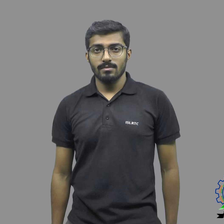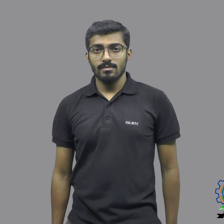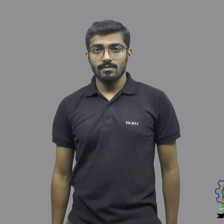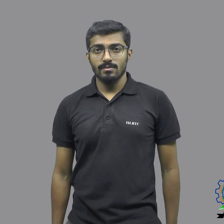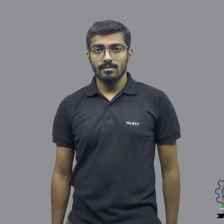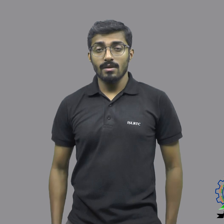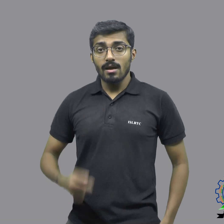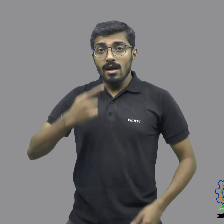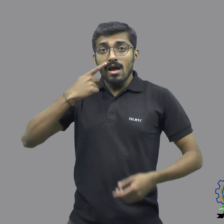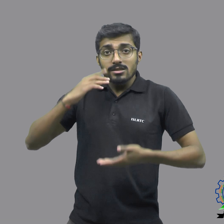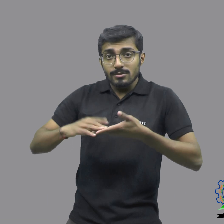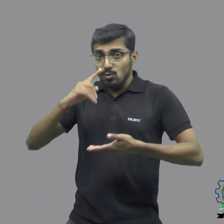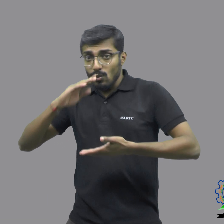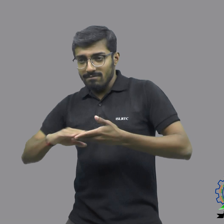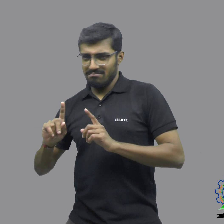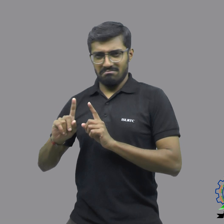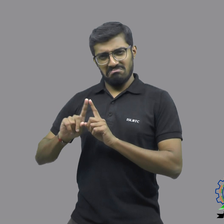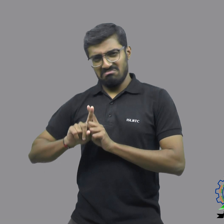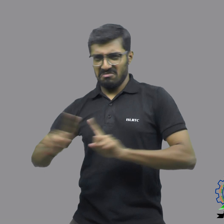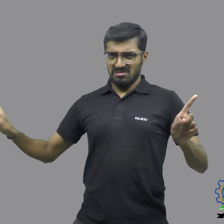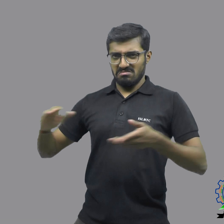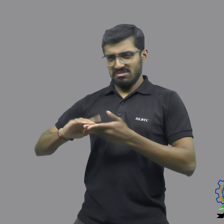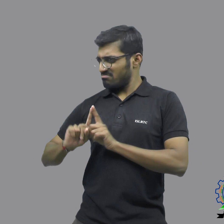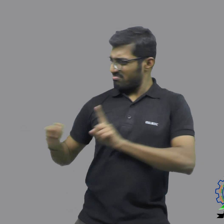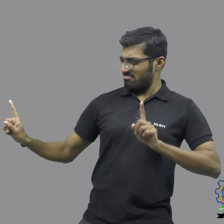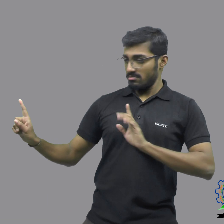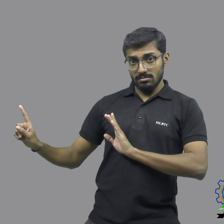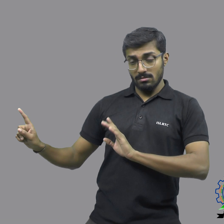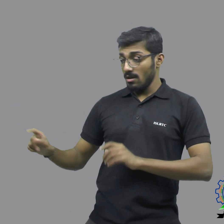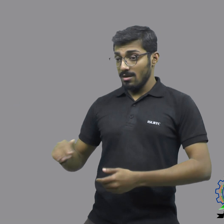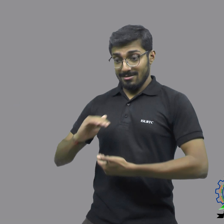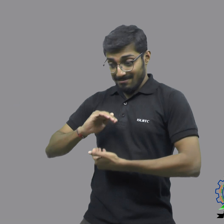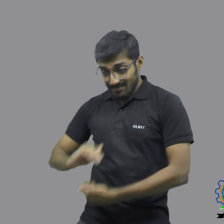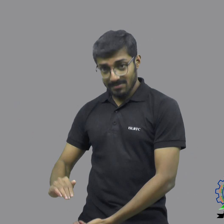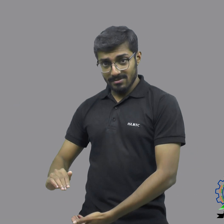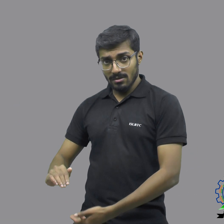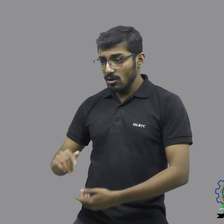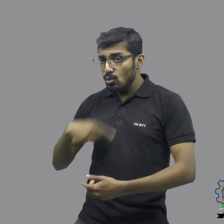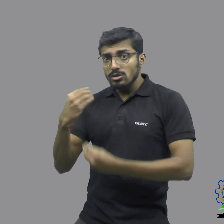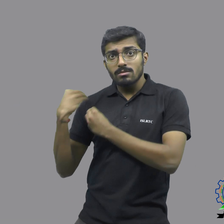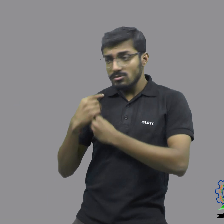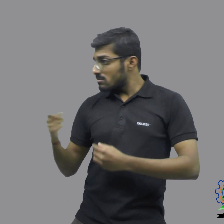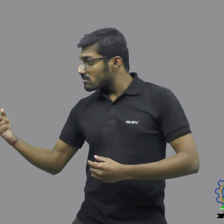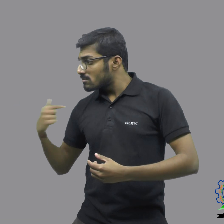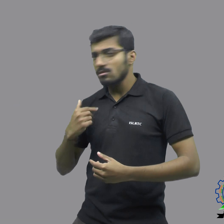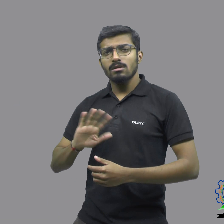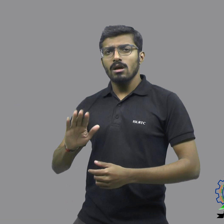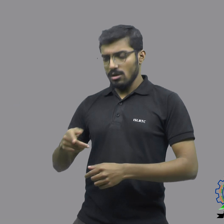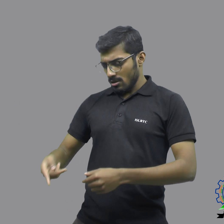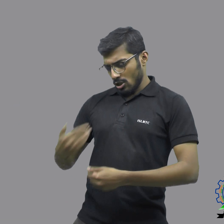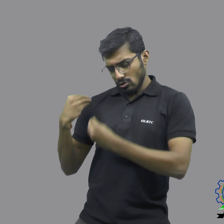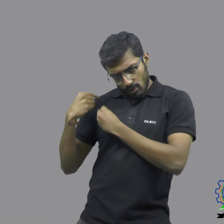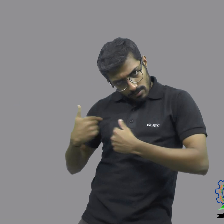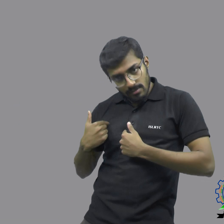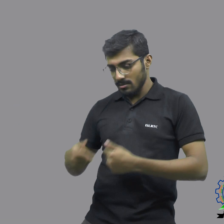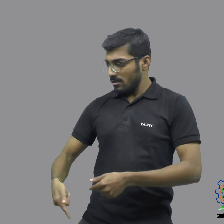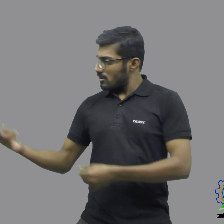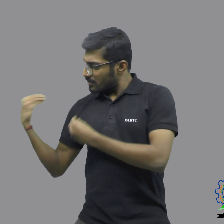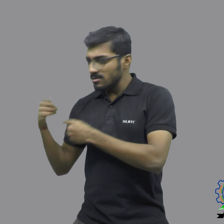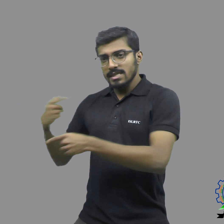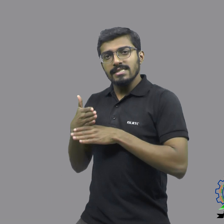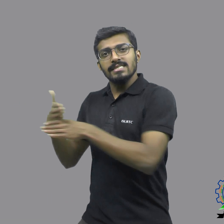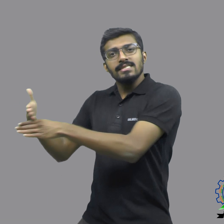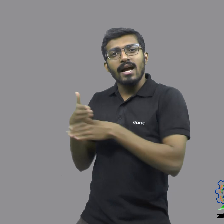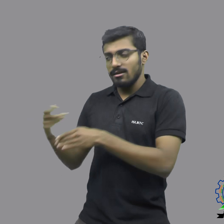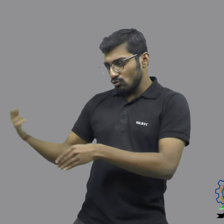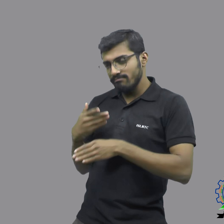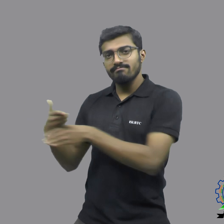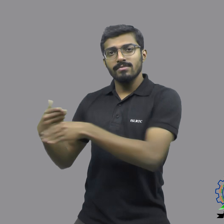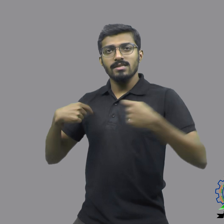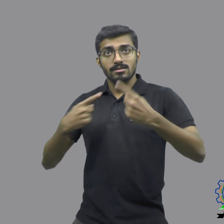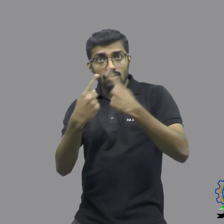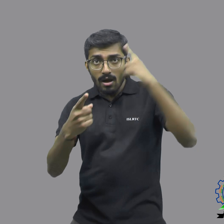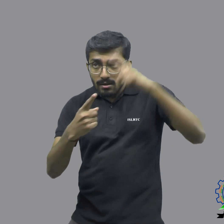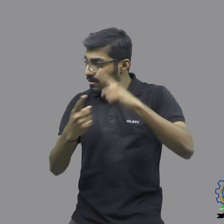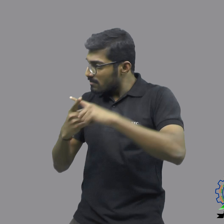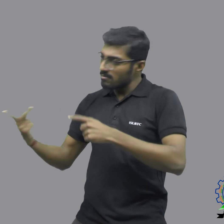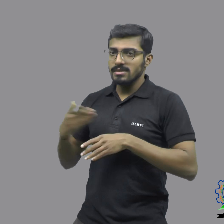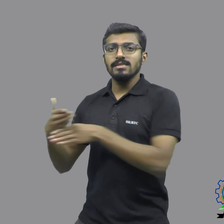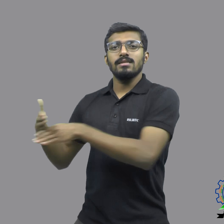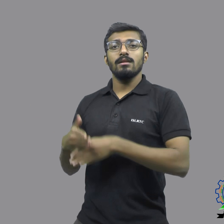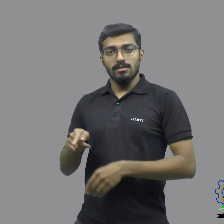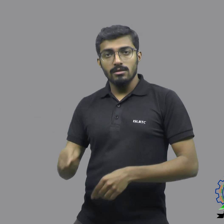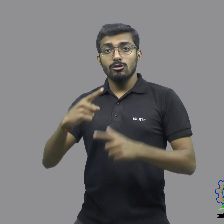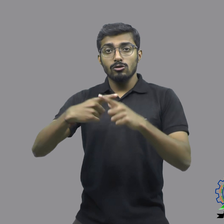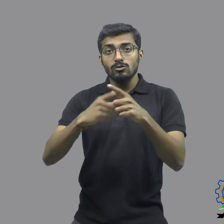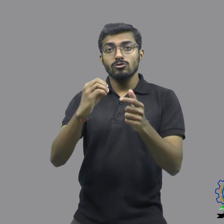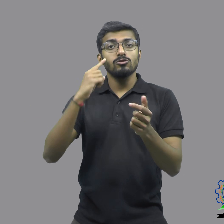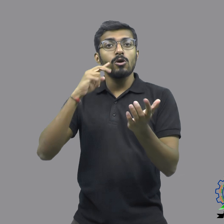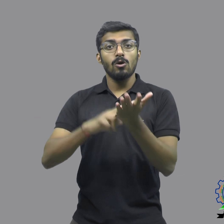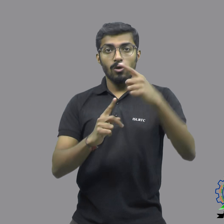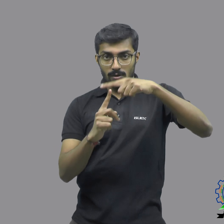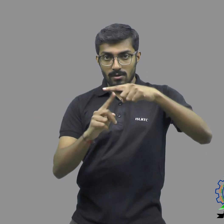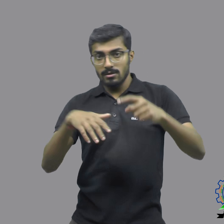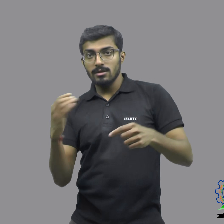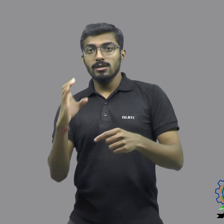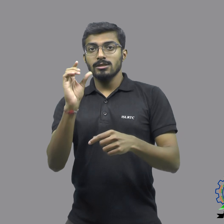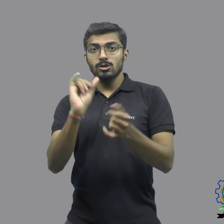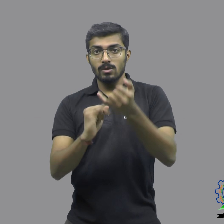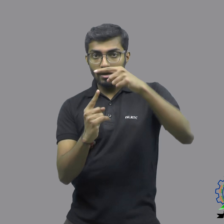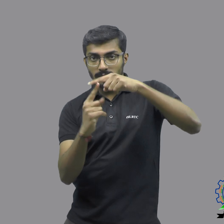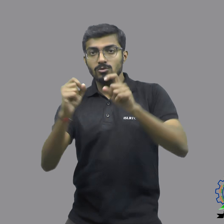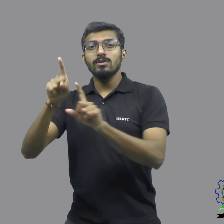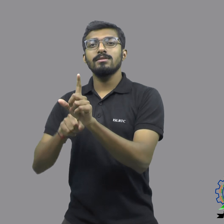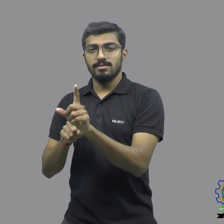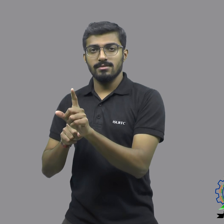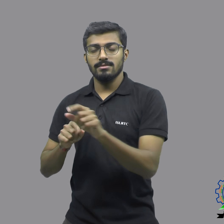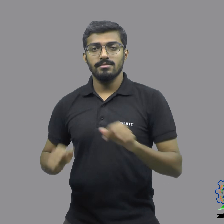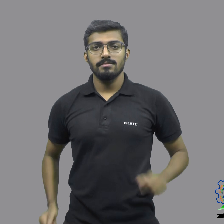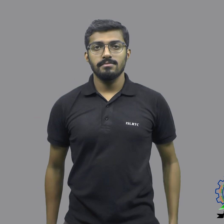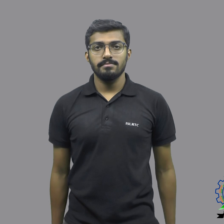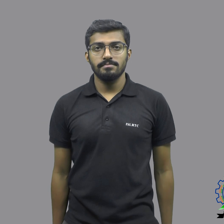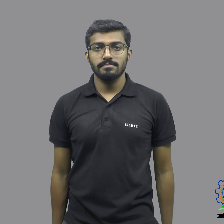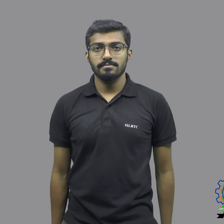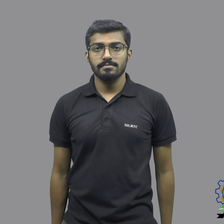Joint Custody